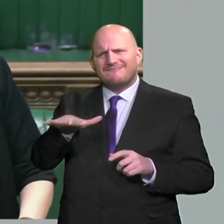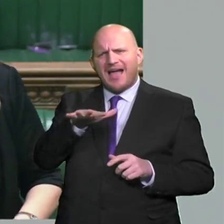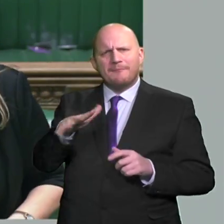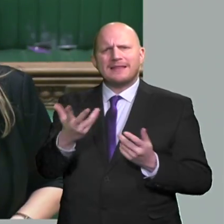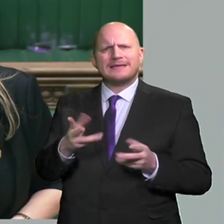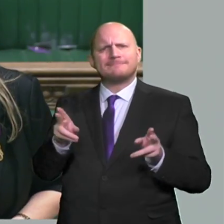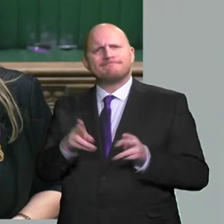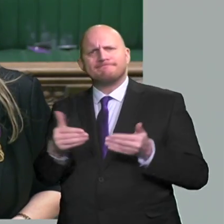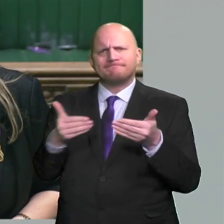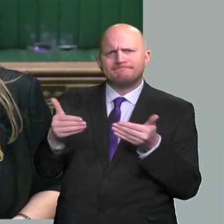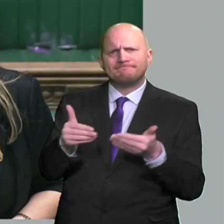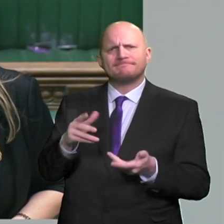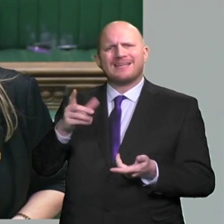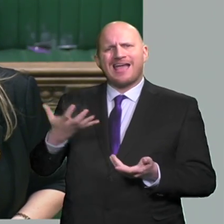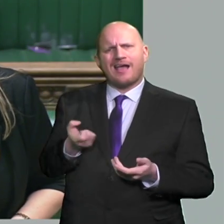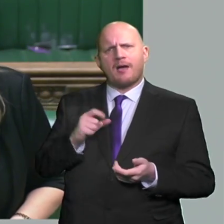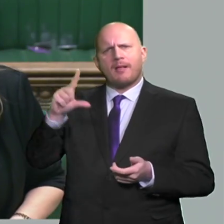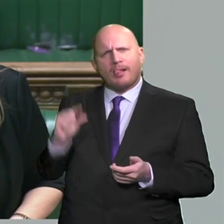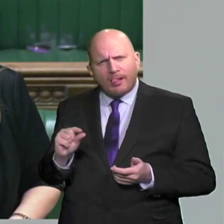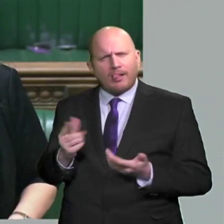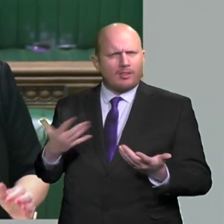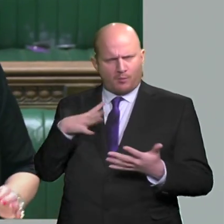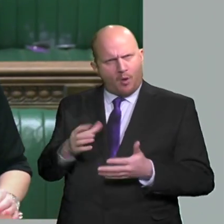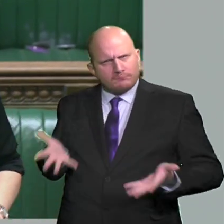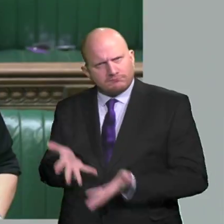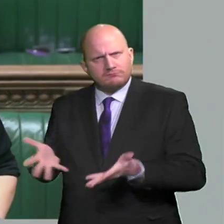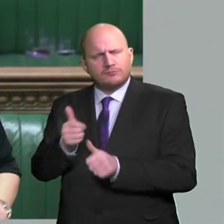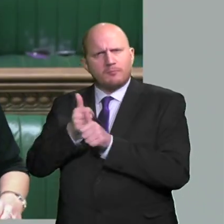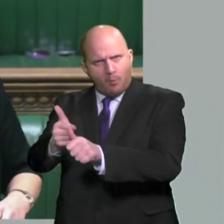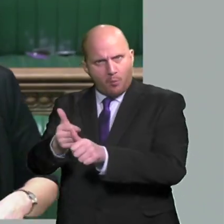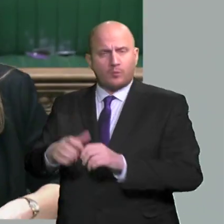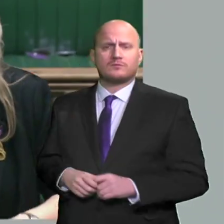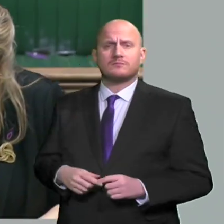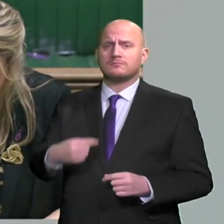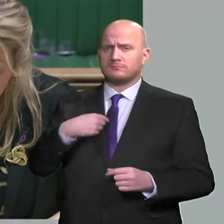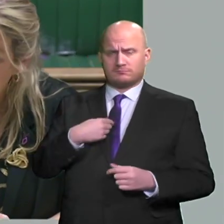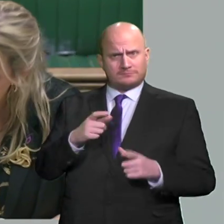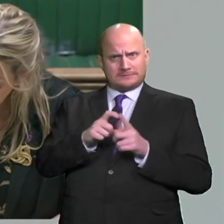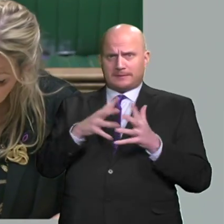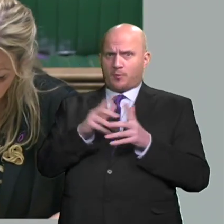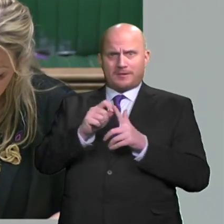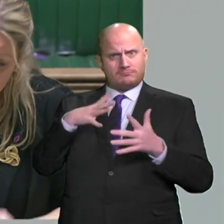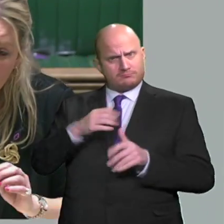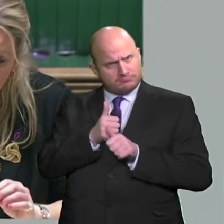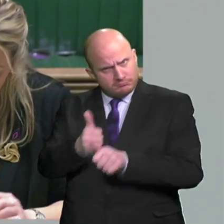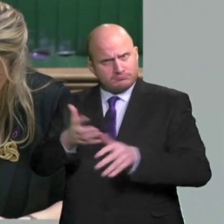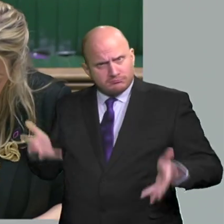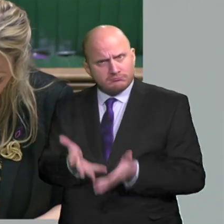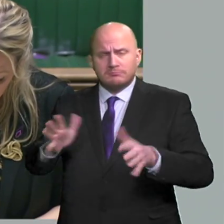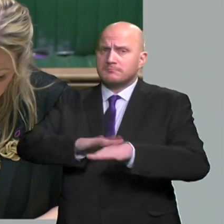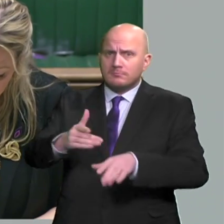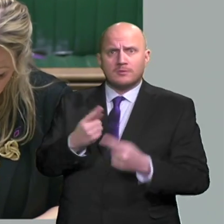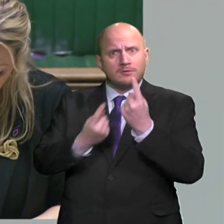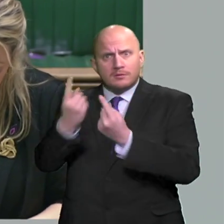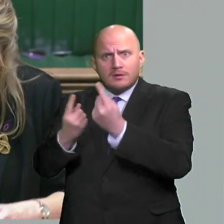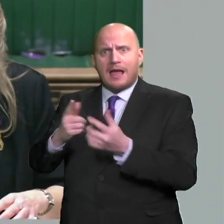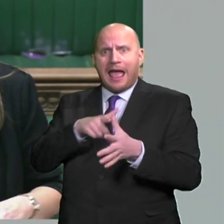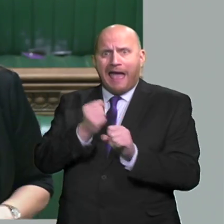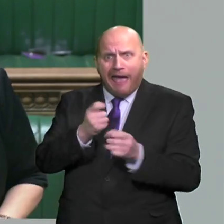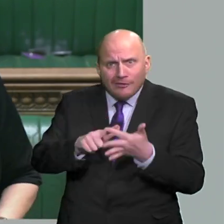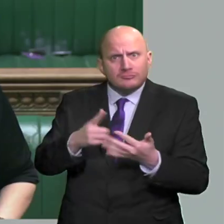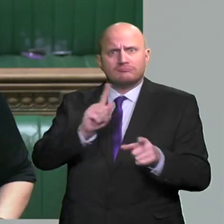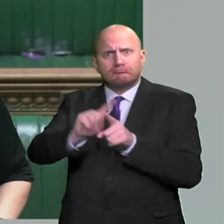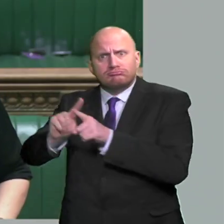To help people progress, the Department for Work and Pensions provides a range of support for anyone at any age, career stage or background to move forward and be better off.